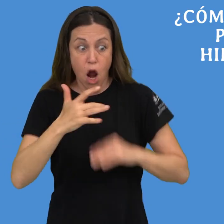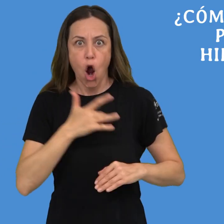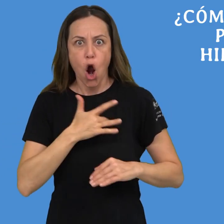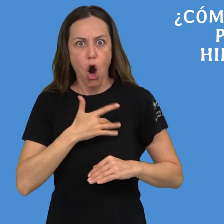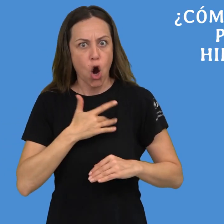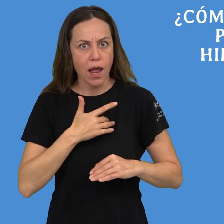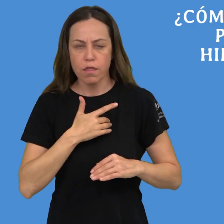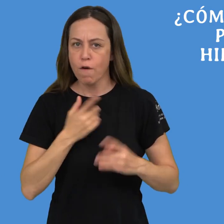corazón